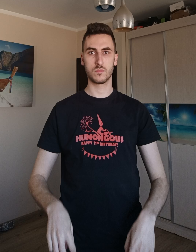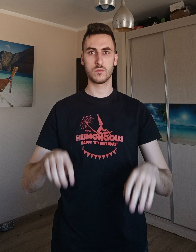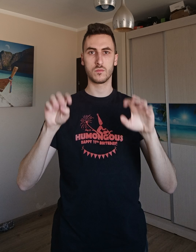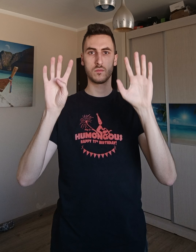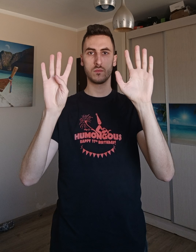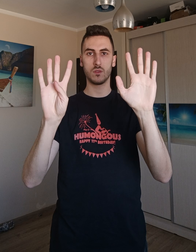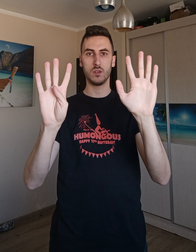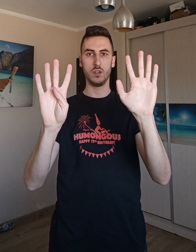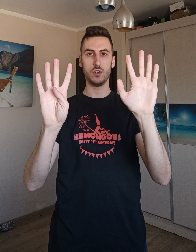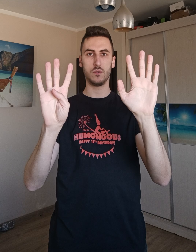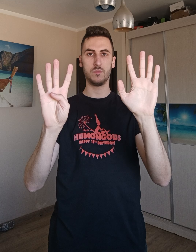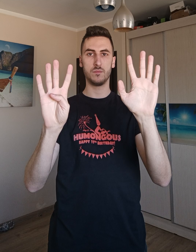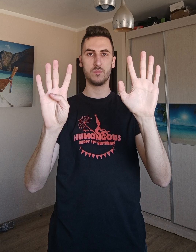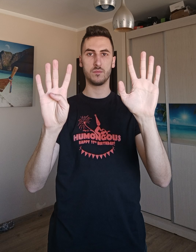תשע